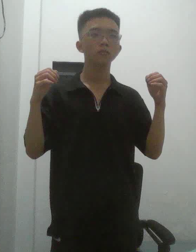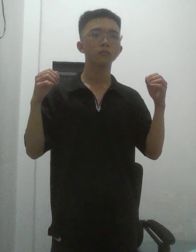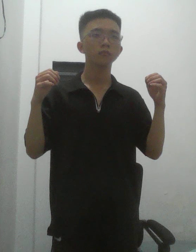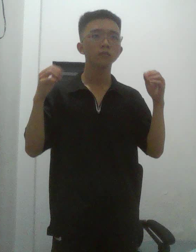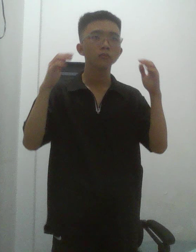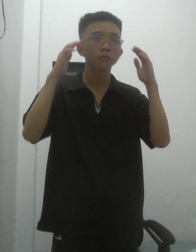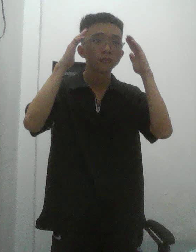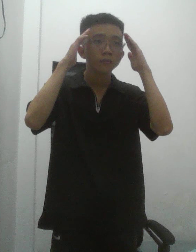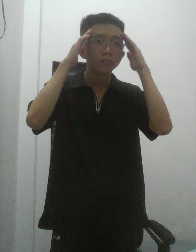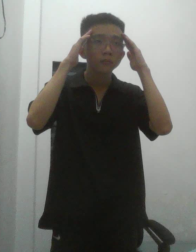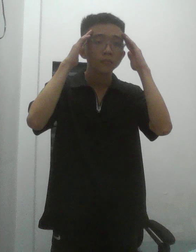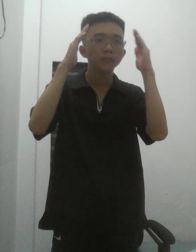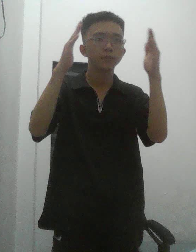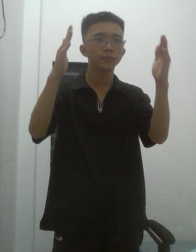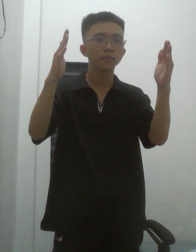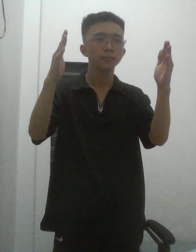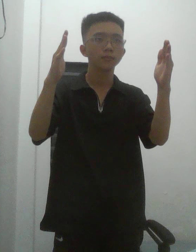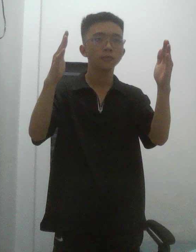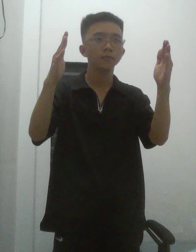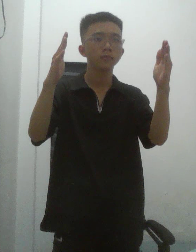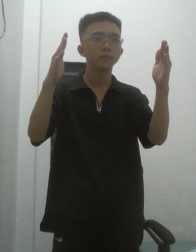quan tam